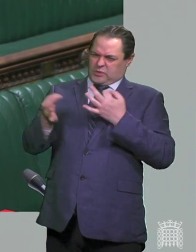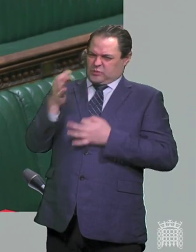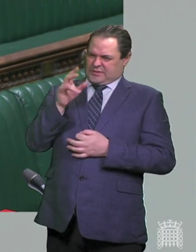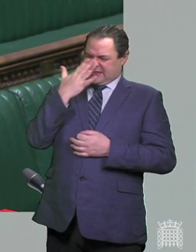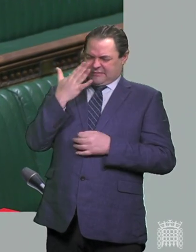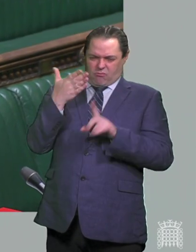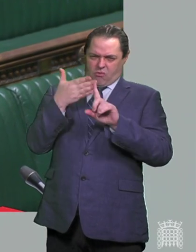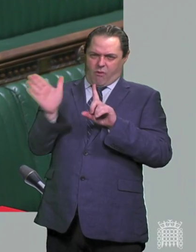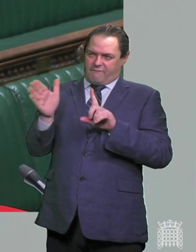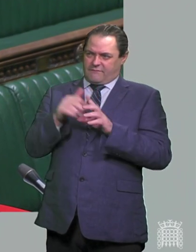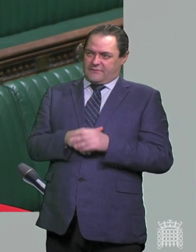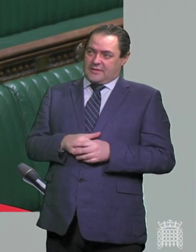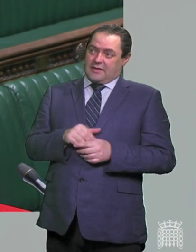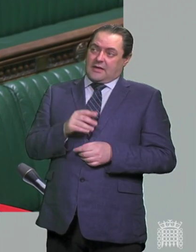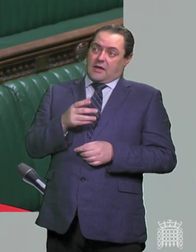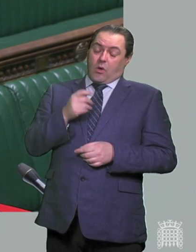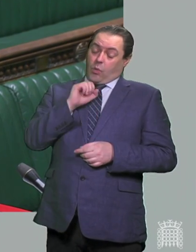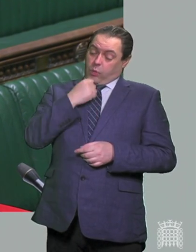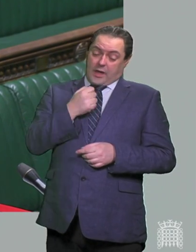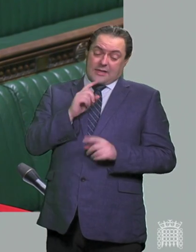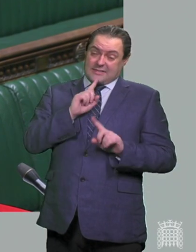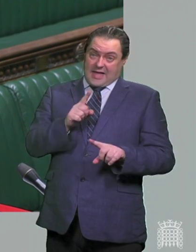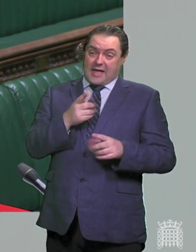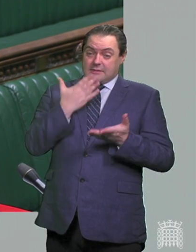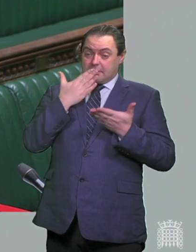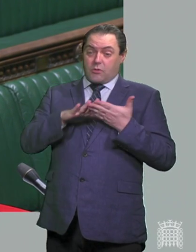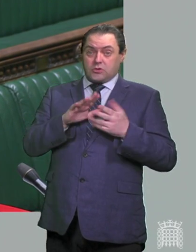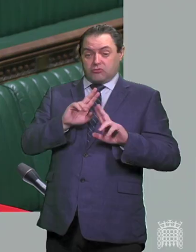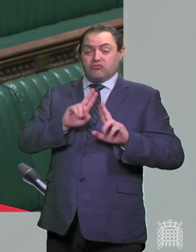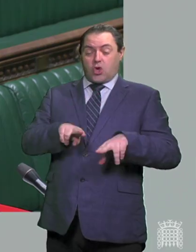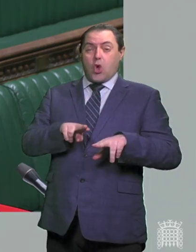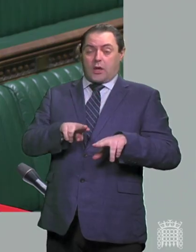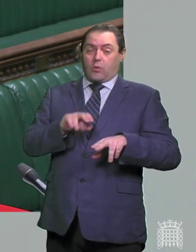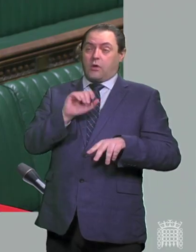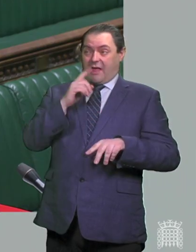Again, I have suggested that the deposit return scheme should be paused.